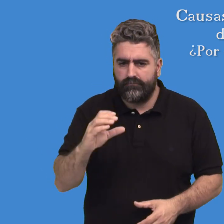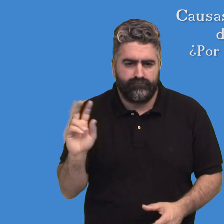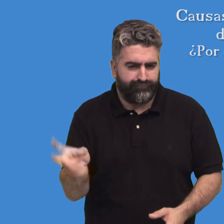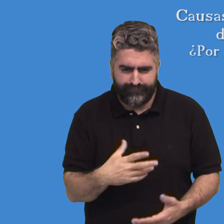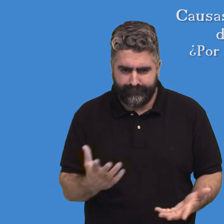etc